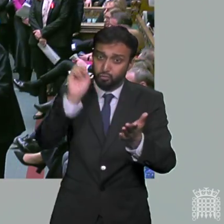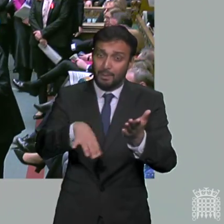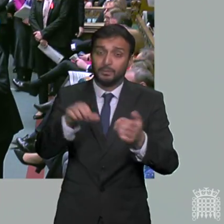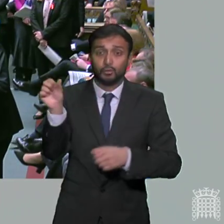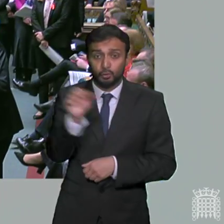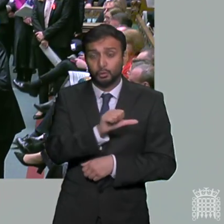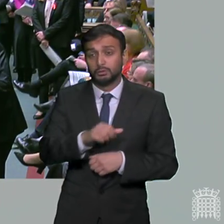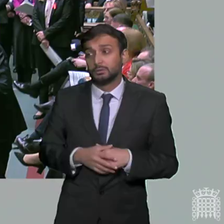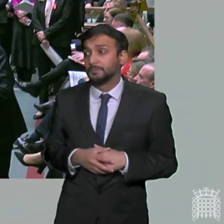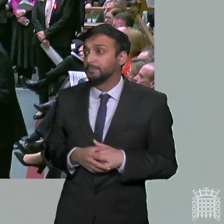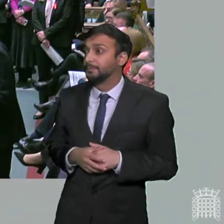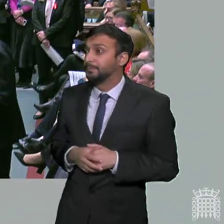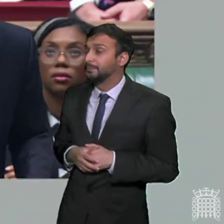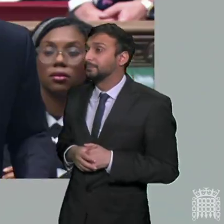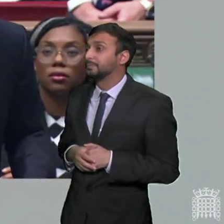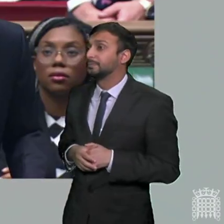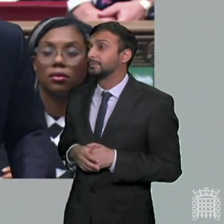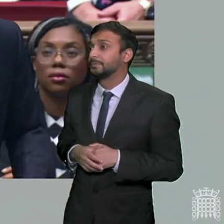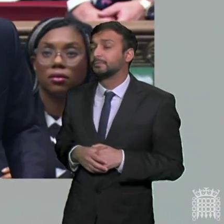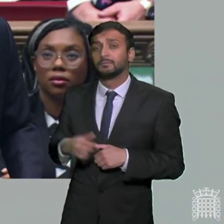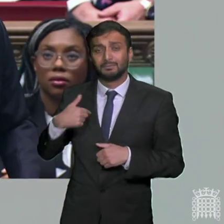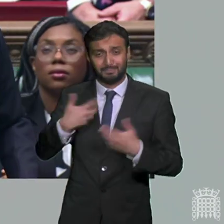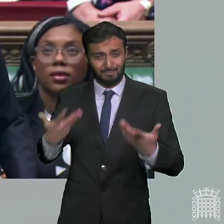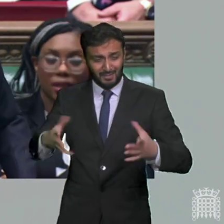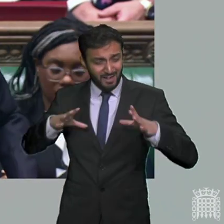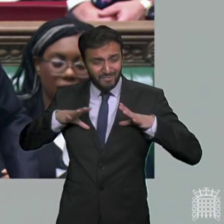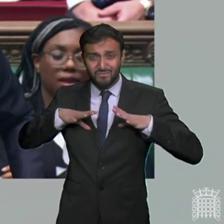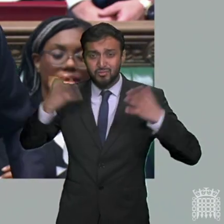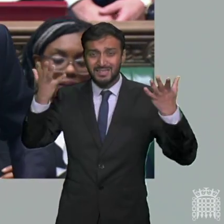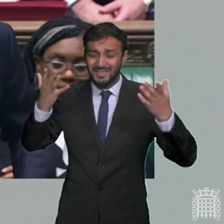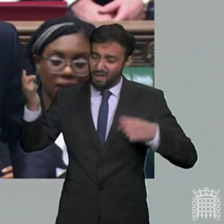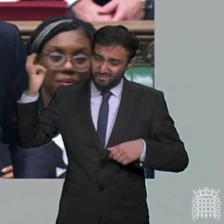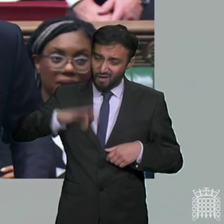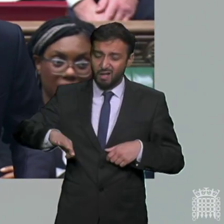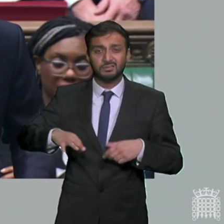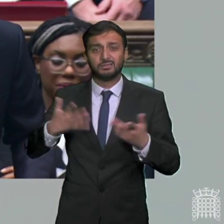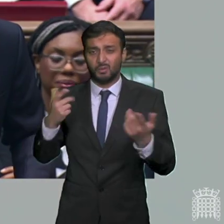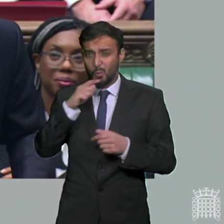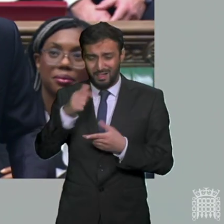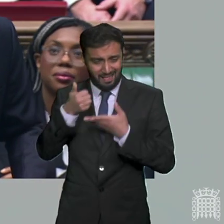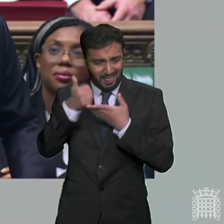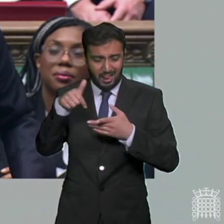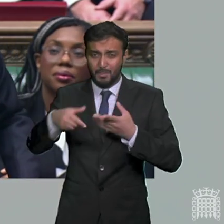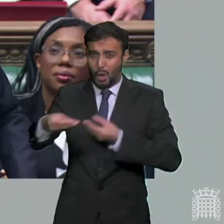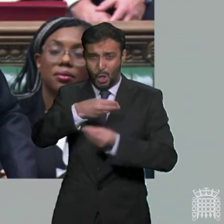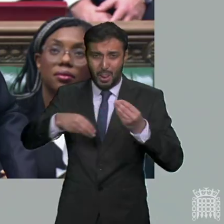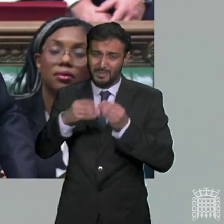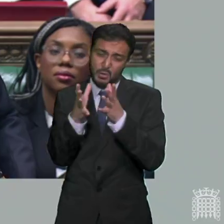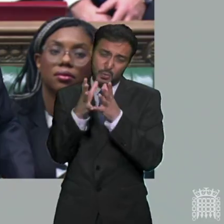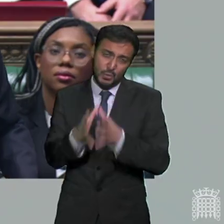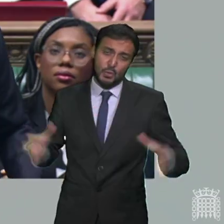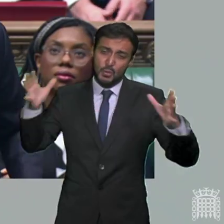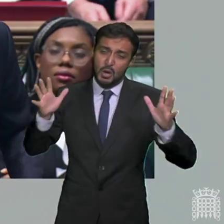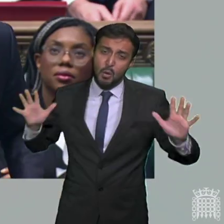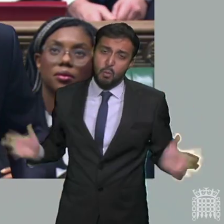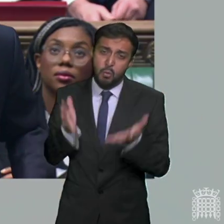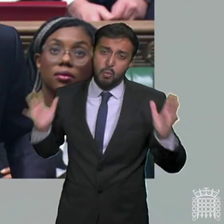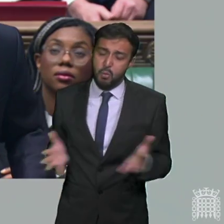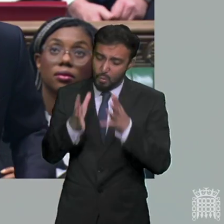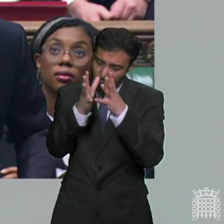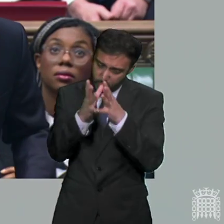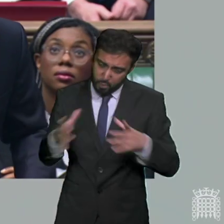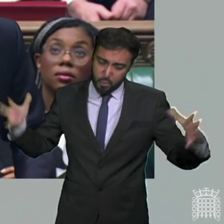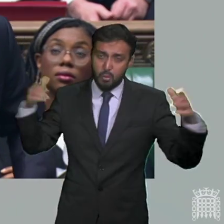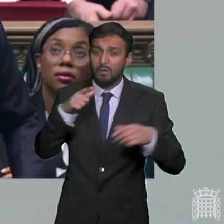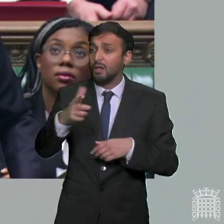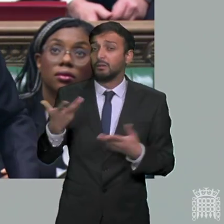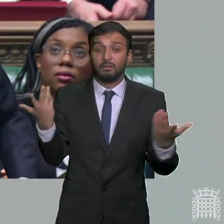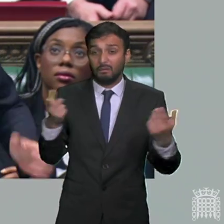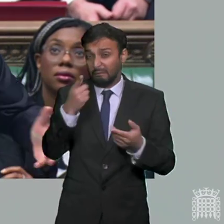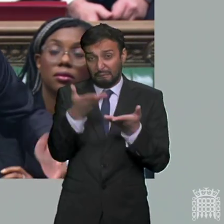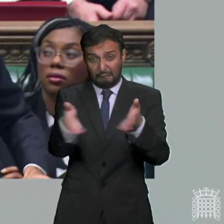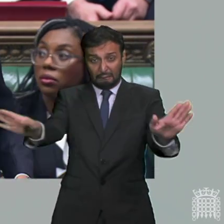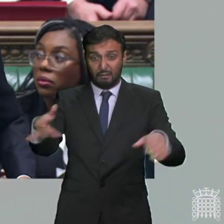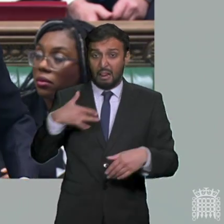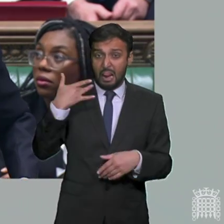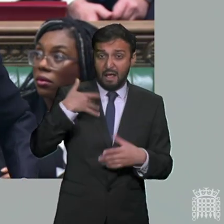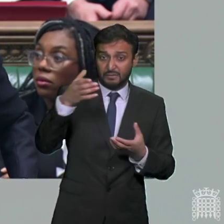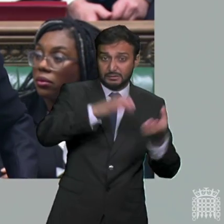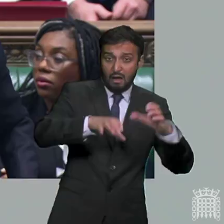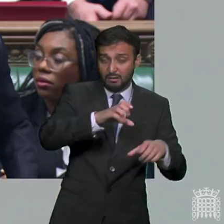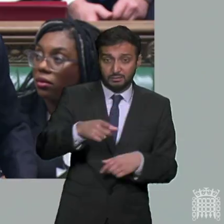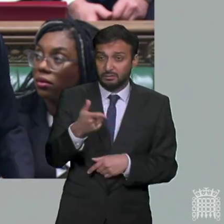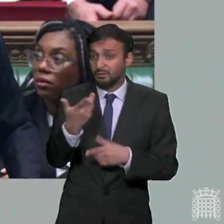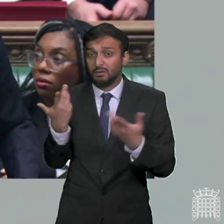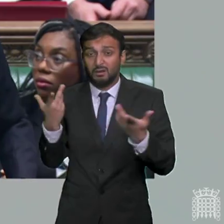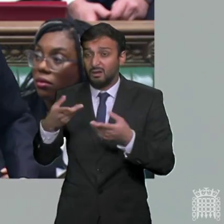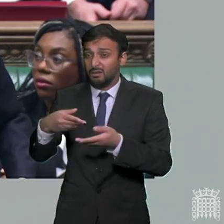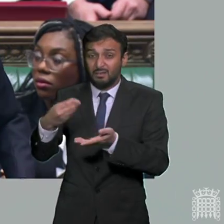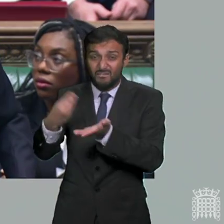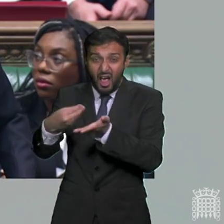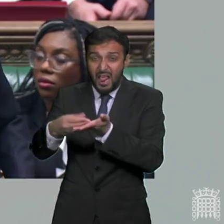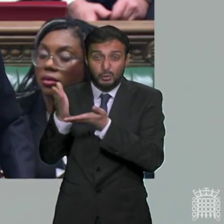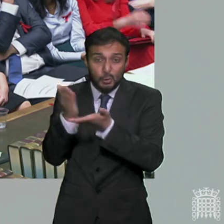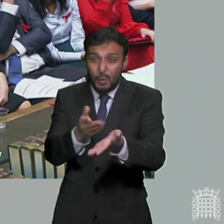Taking advantage of our freedoms is going to drive growth, jobs and prosperity in the UK, whether in life sciences, in reducing the burdens on data for those SMEs or in the financial services industry in Scotland.